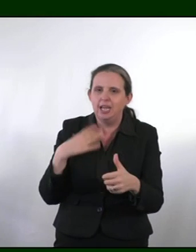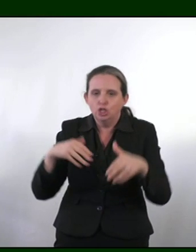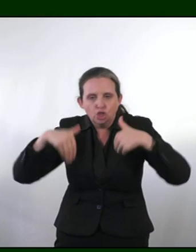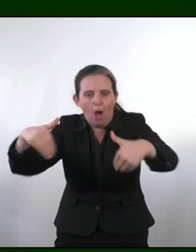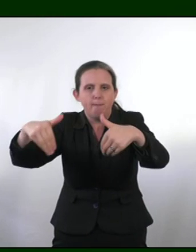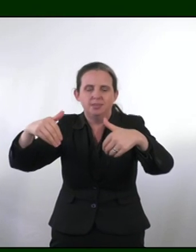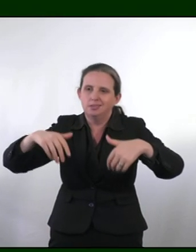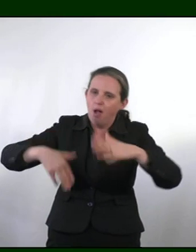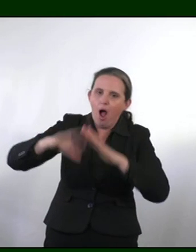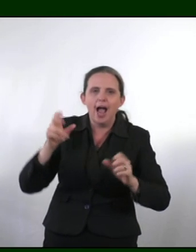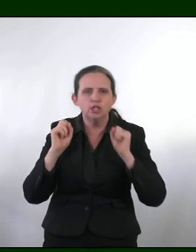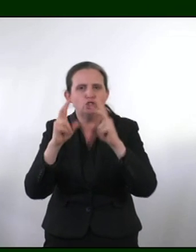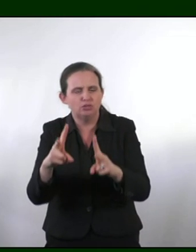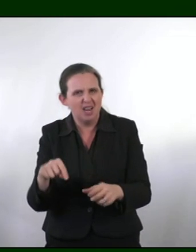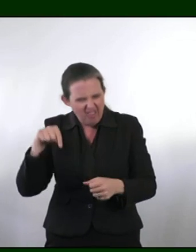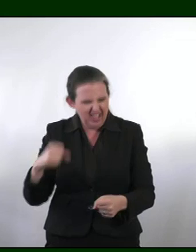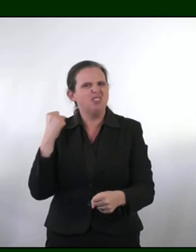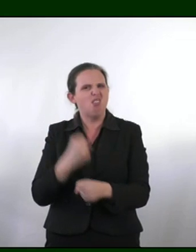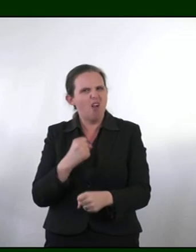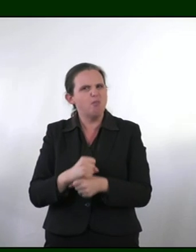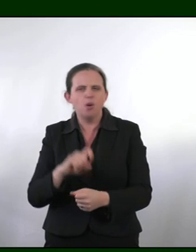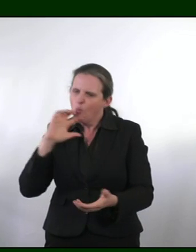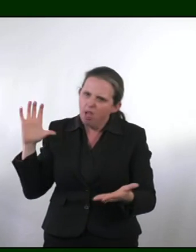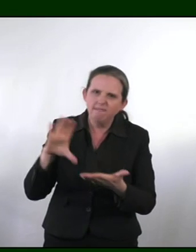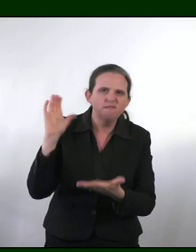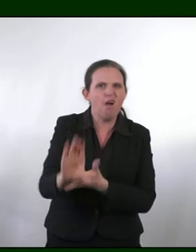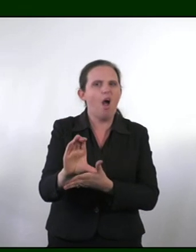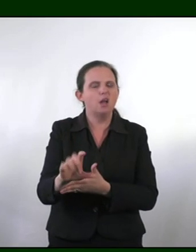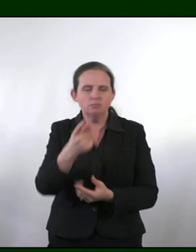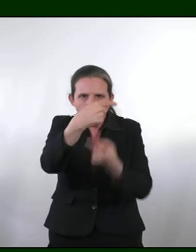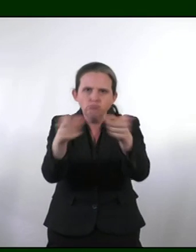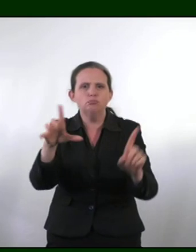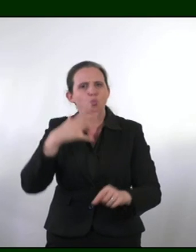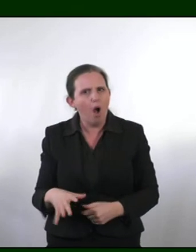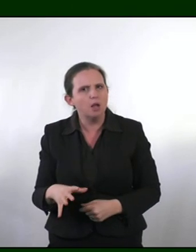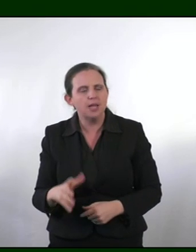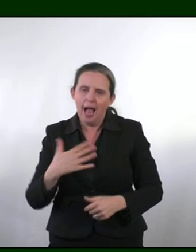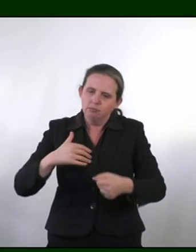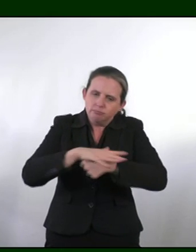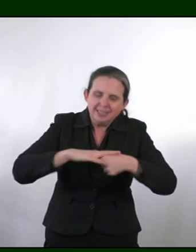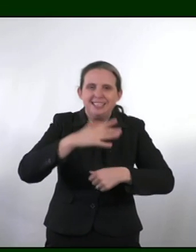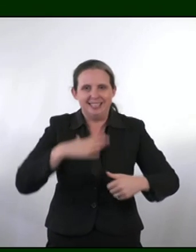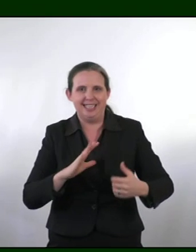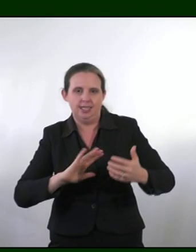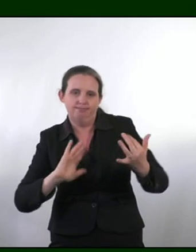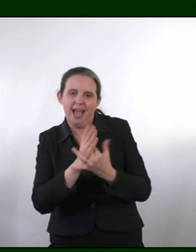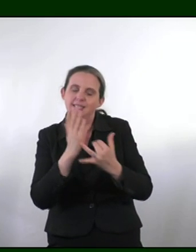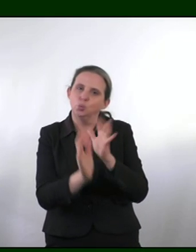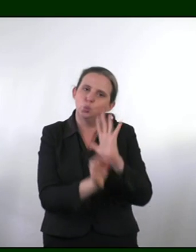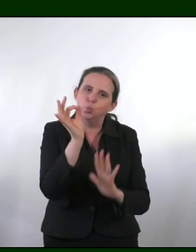This Government are funding the things that people want and places need.